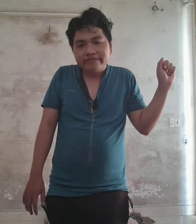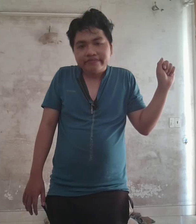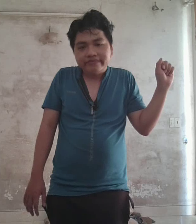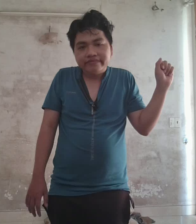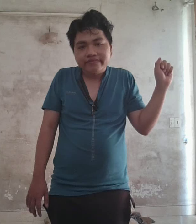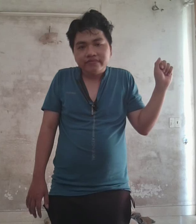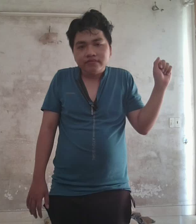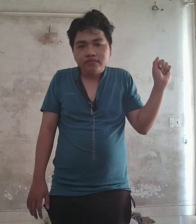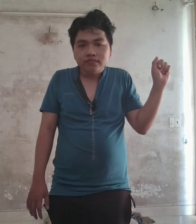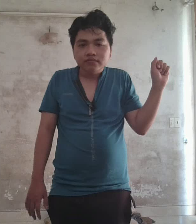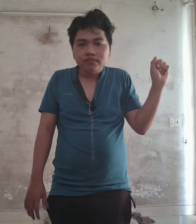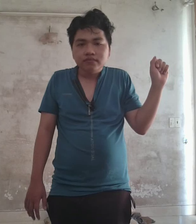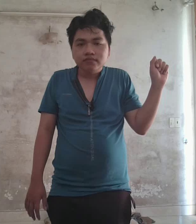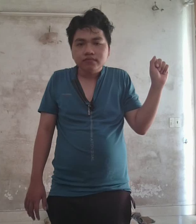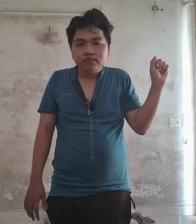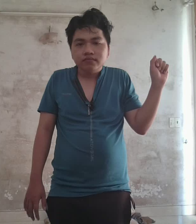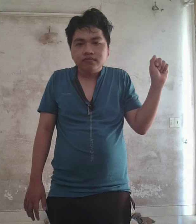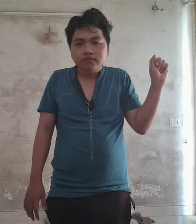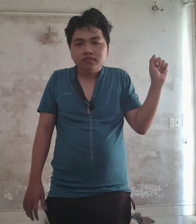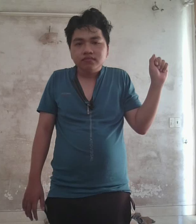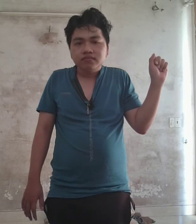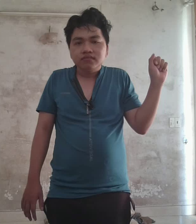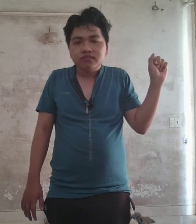a